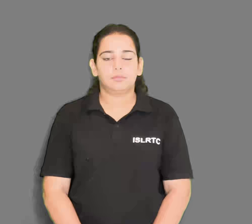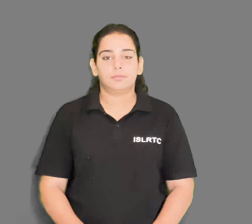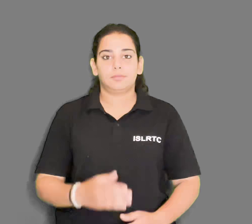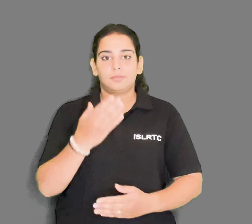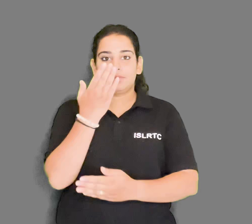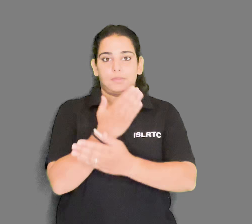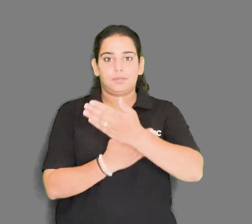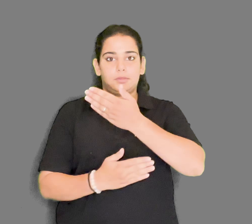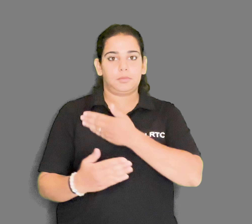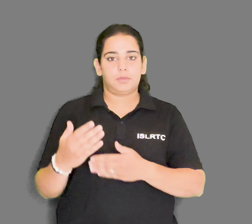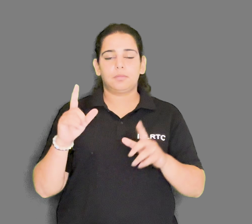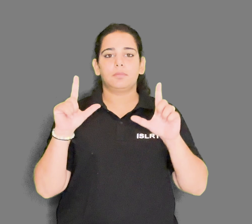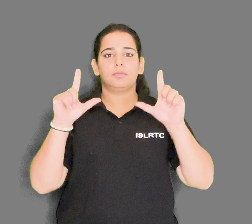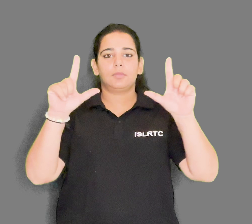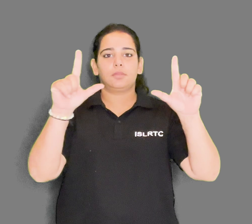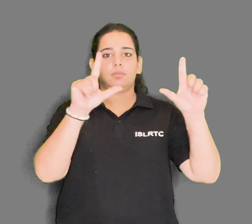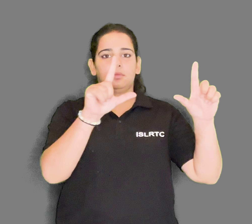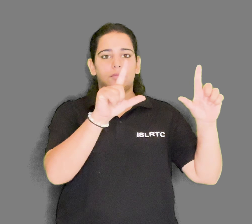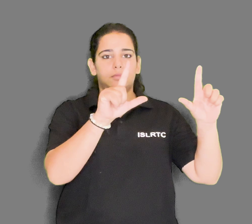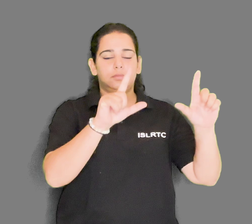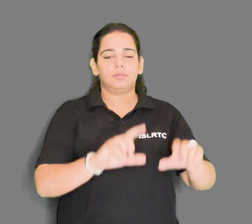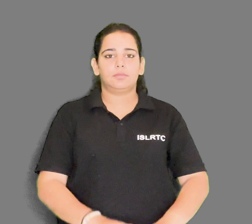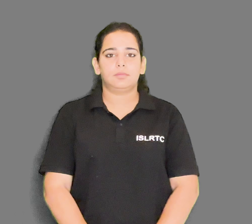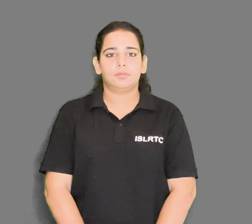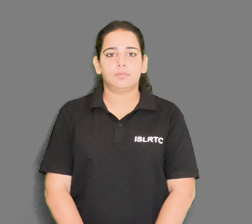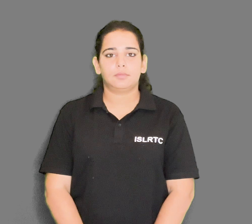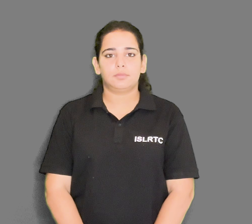Handicap Parking